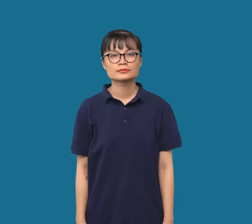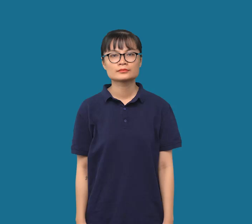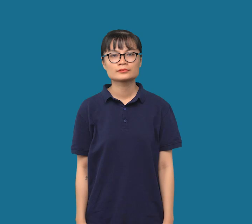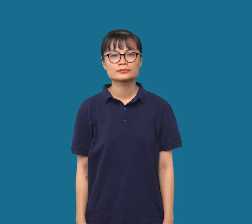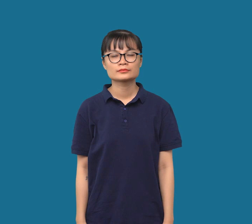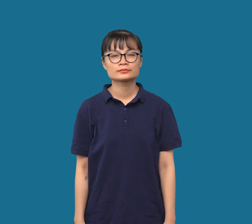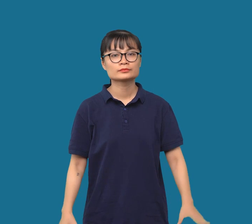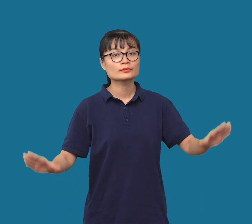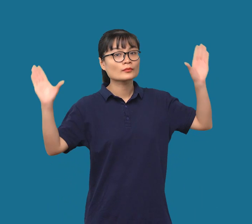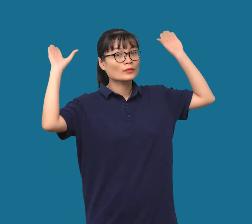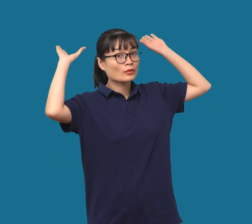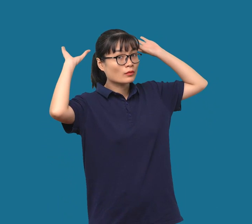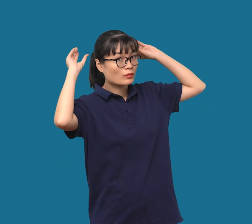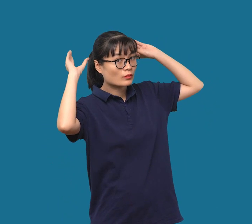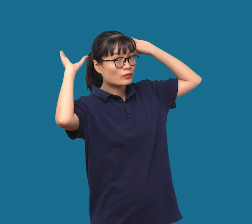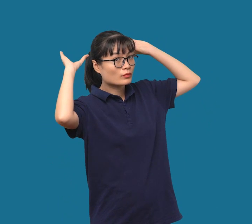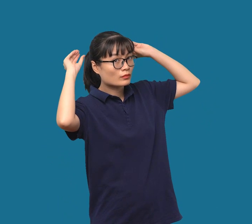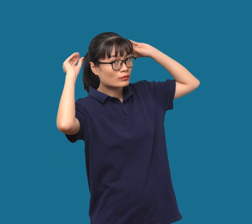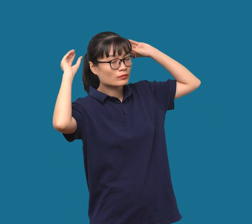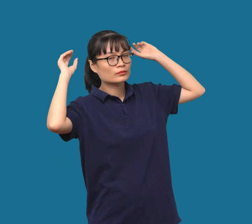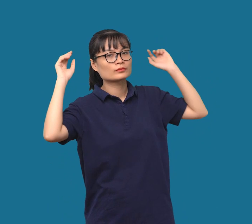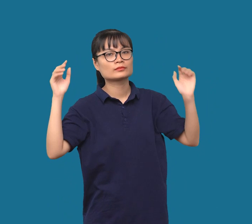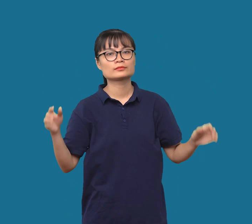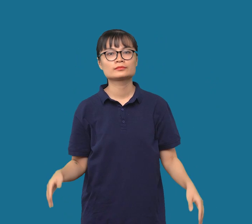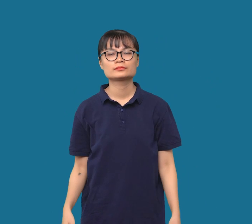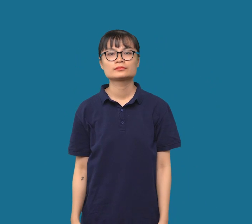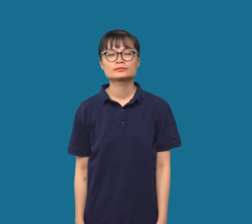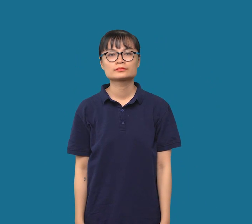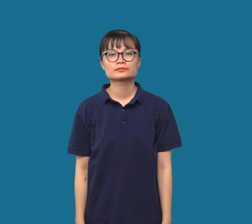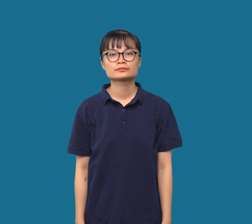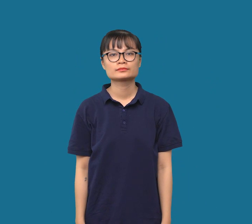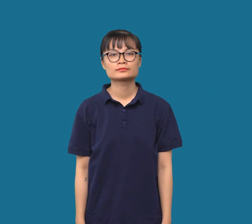chiếc gối